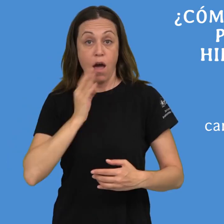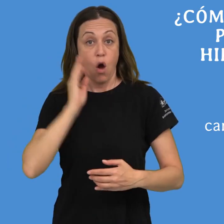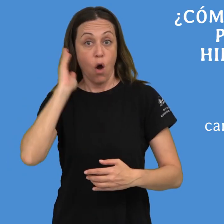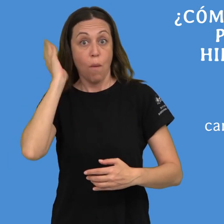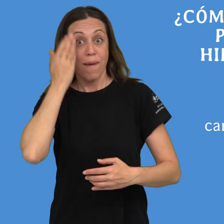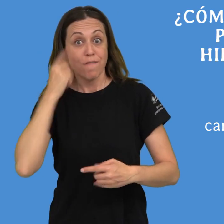afectar